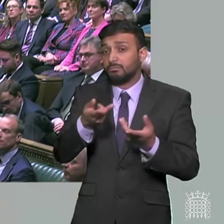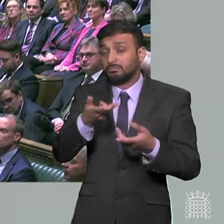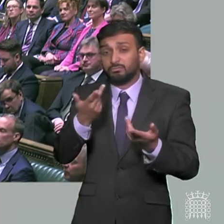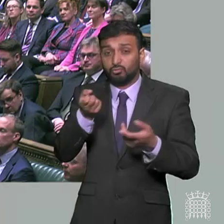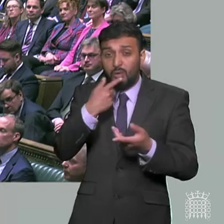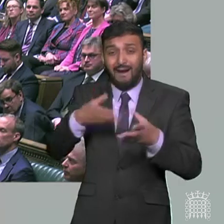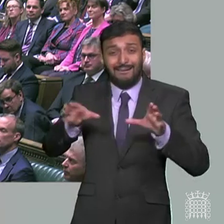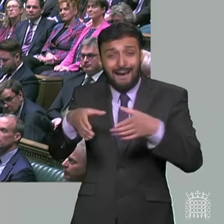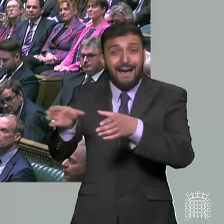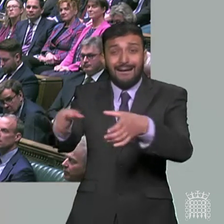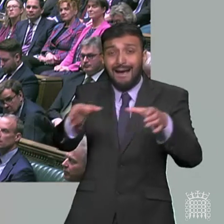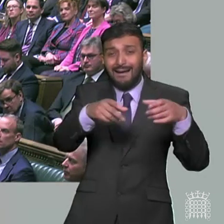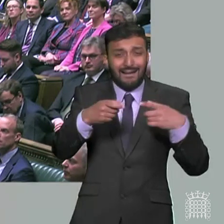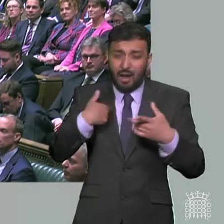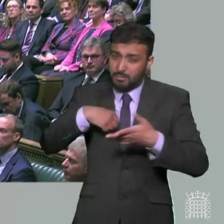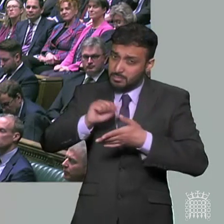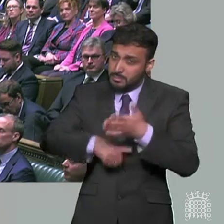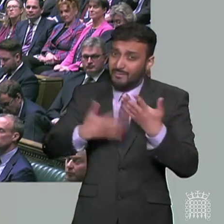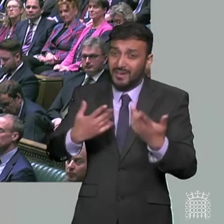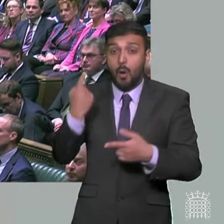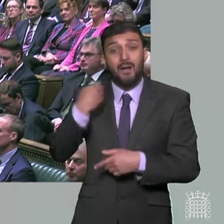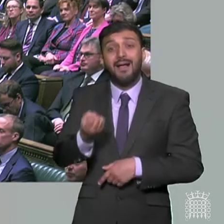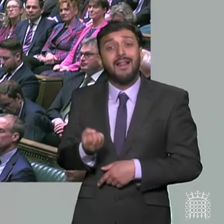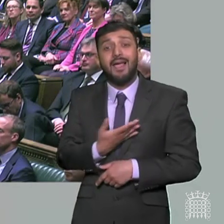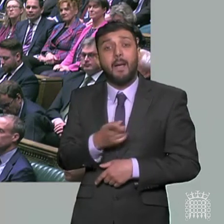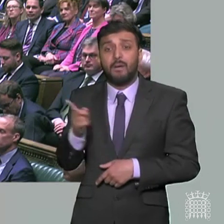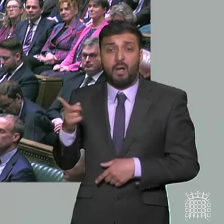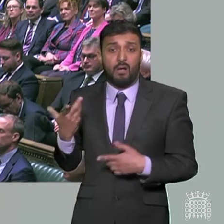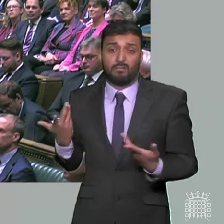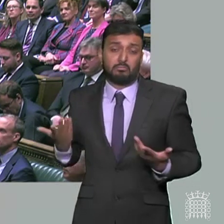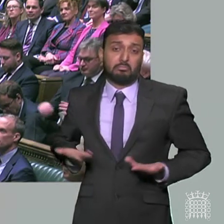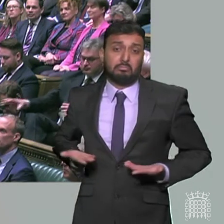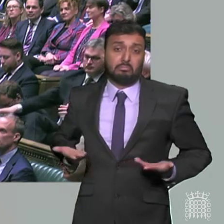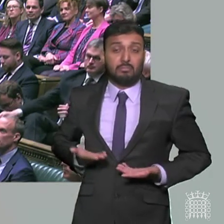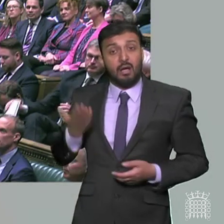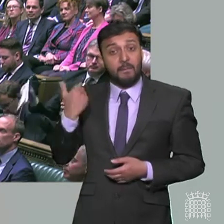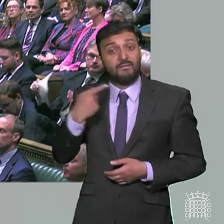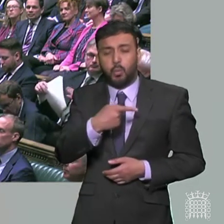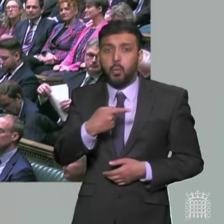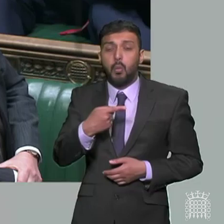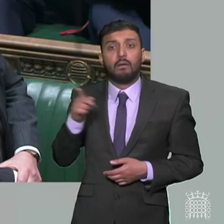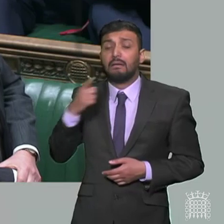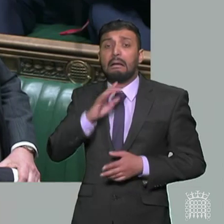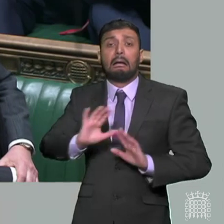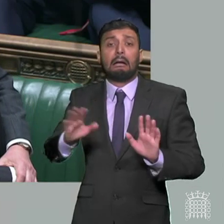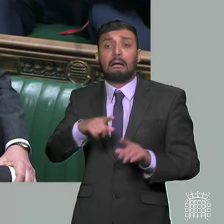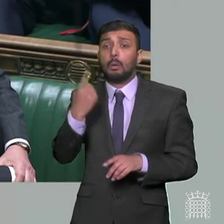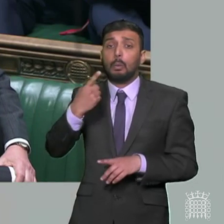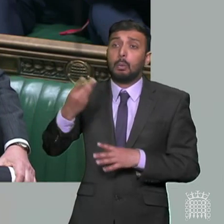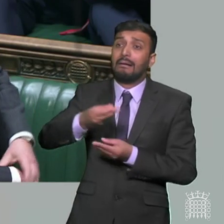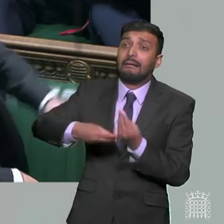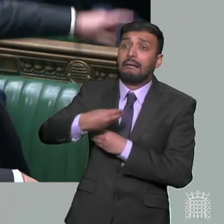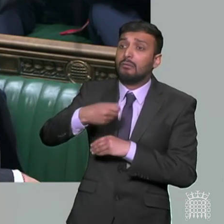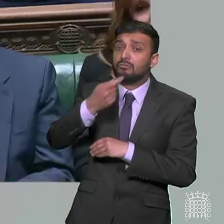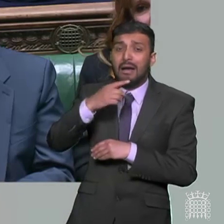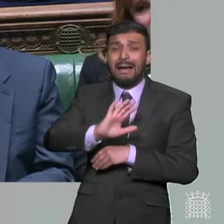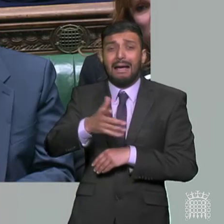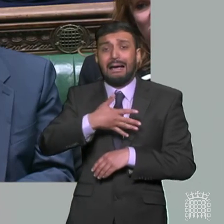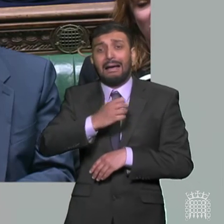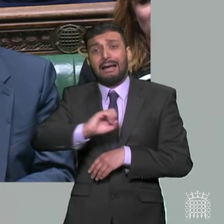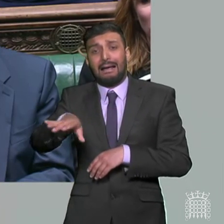I think the Leader of the Opposition said he would decriminalise drugs and that he did not want people found with class A drugs to face prison sentences—I think I heard him say that.